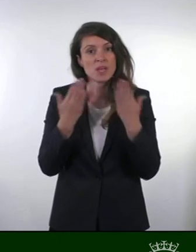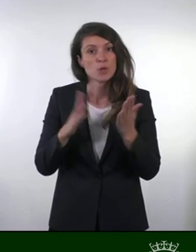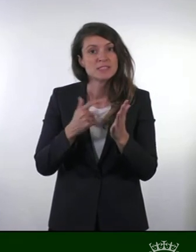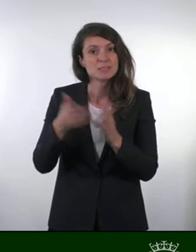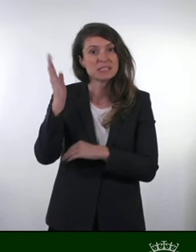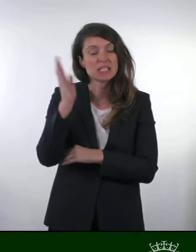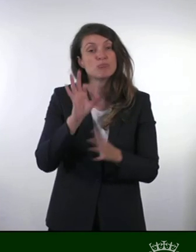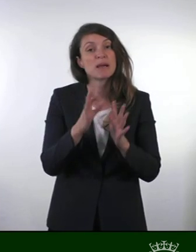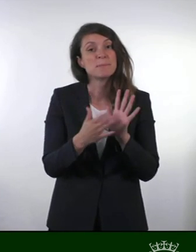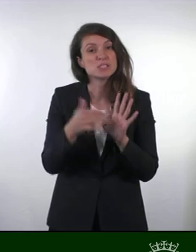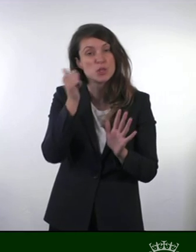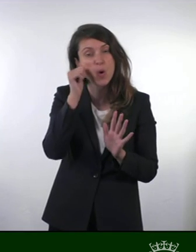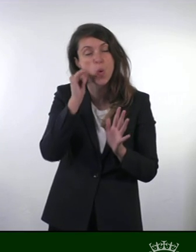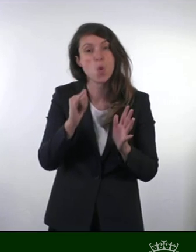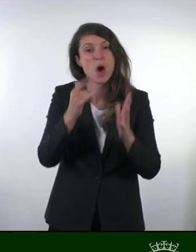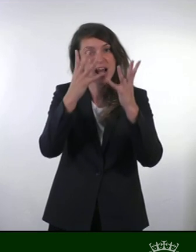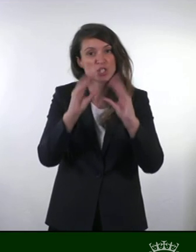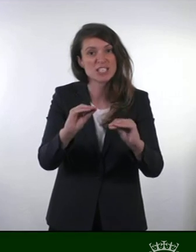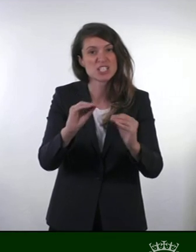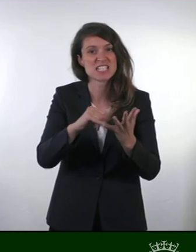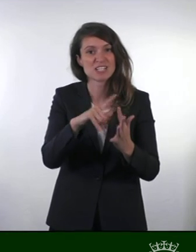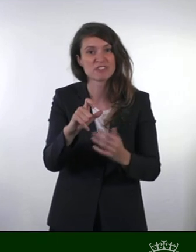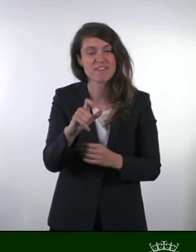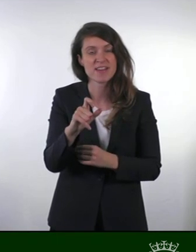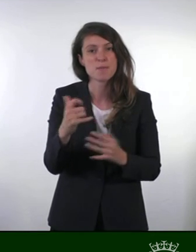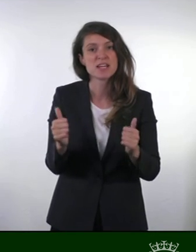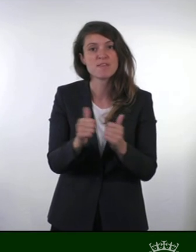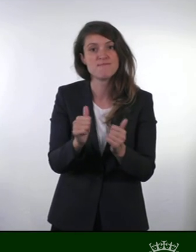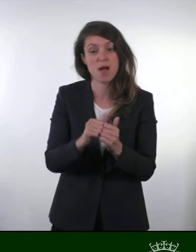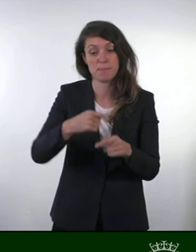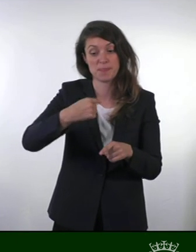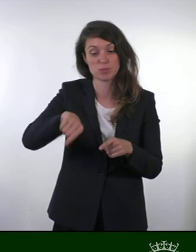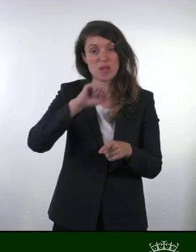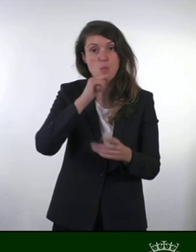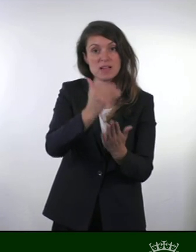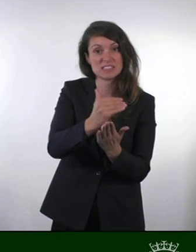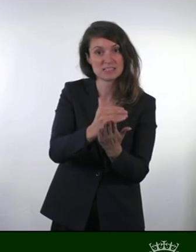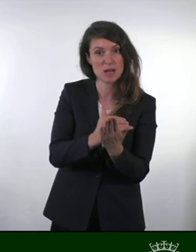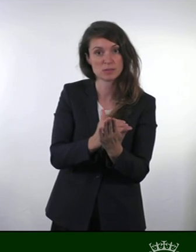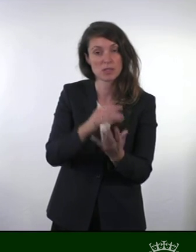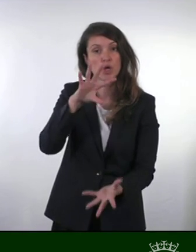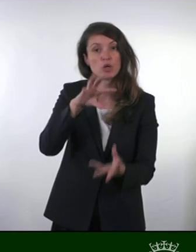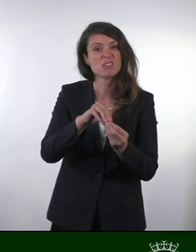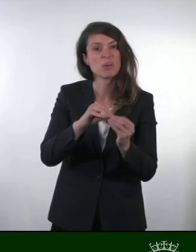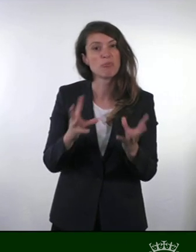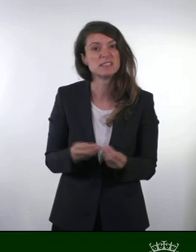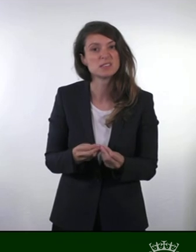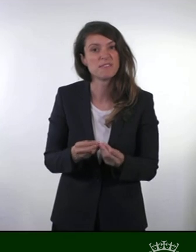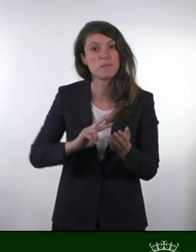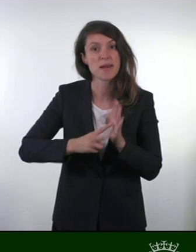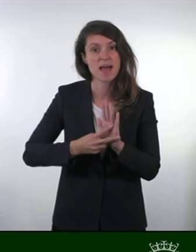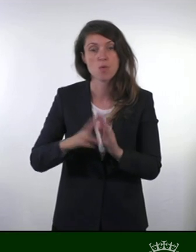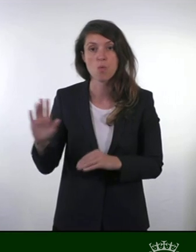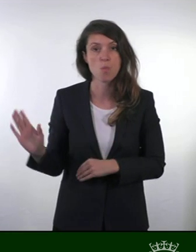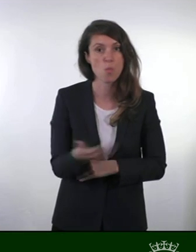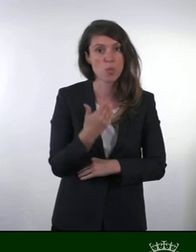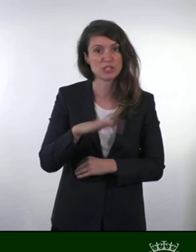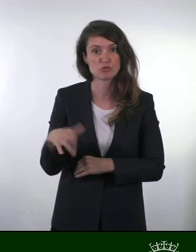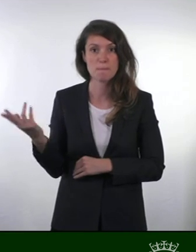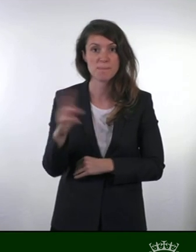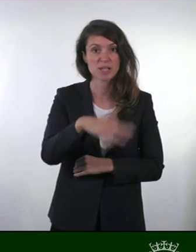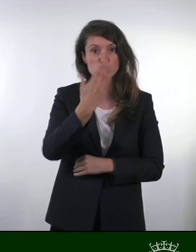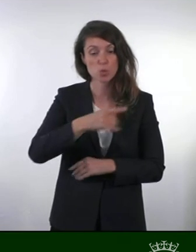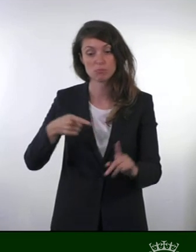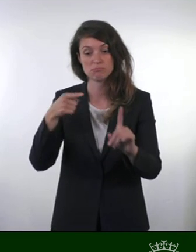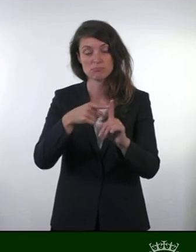The Education Secretary has confirmed that he will set out this week a comprehensive plan to get every child back to school in September.